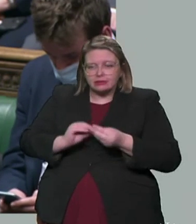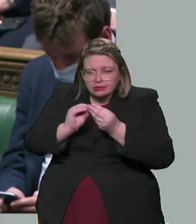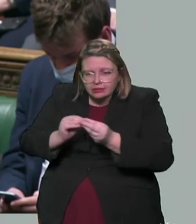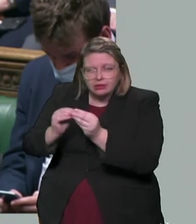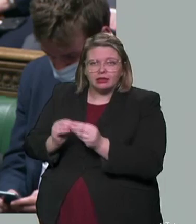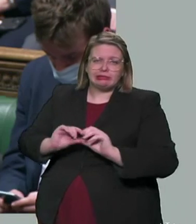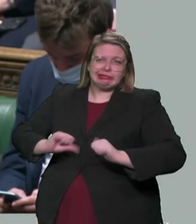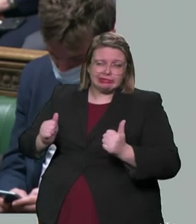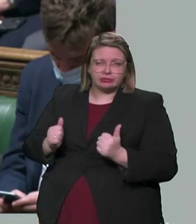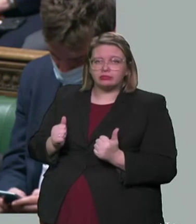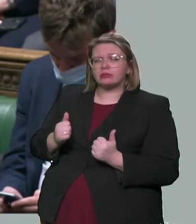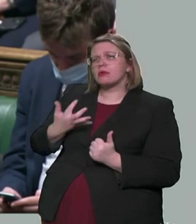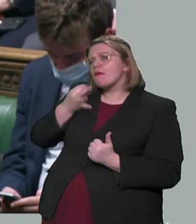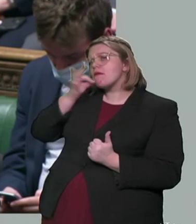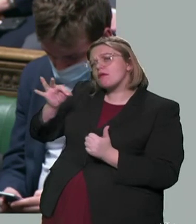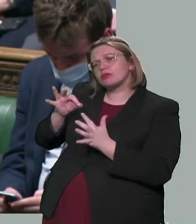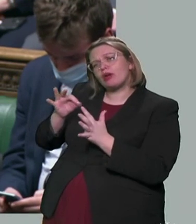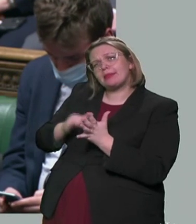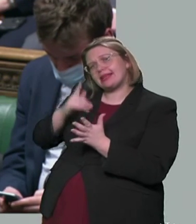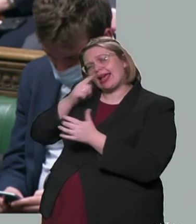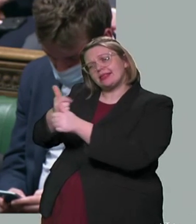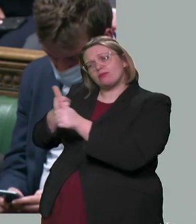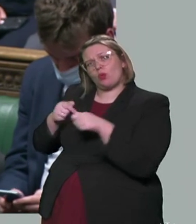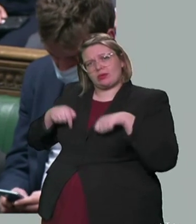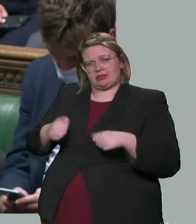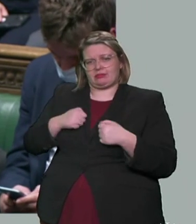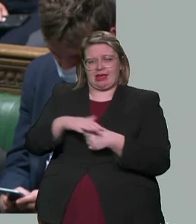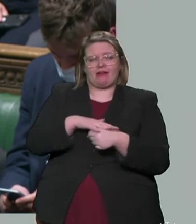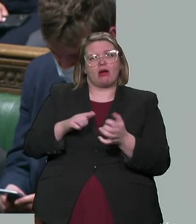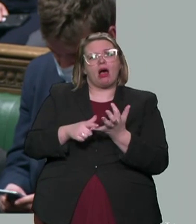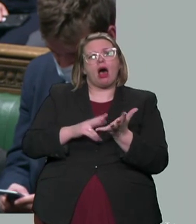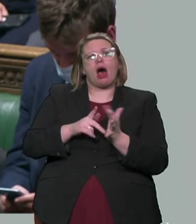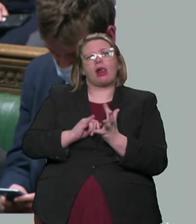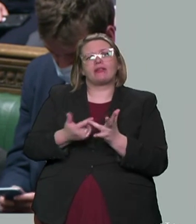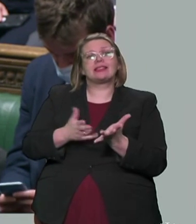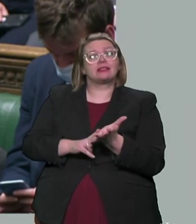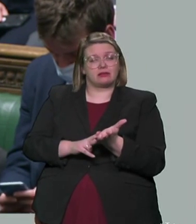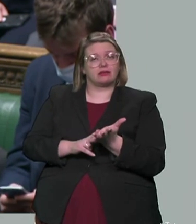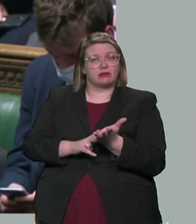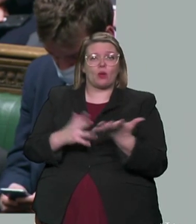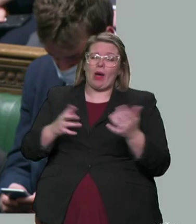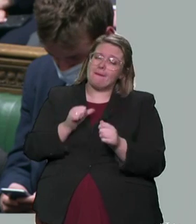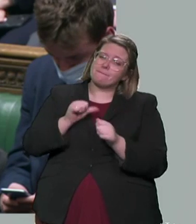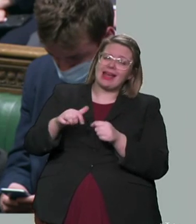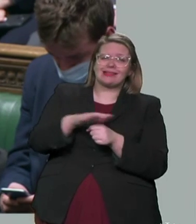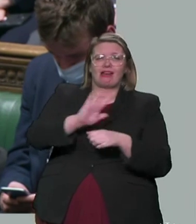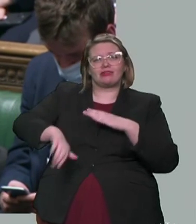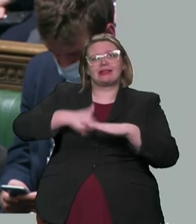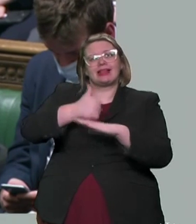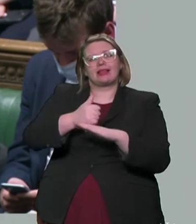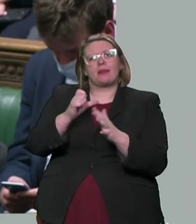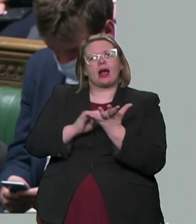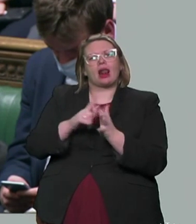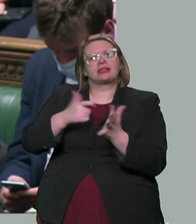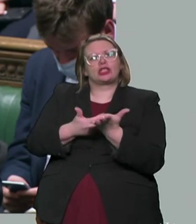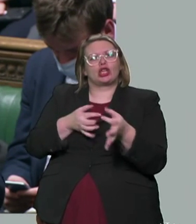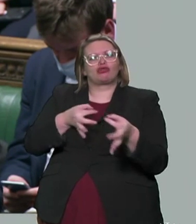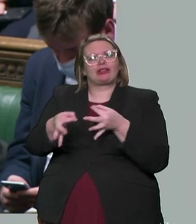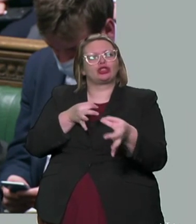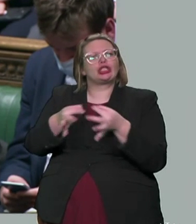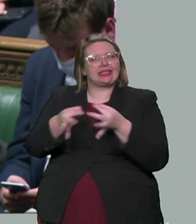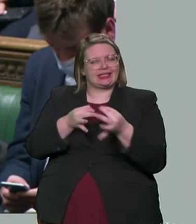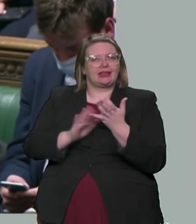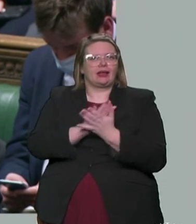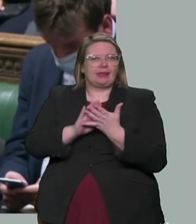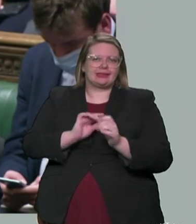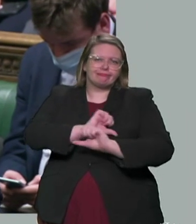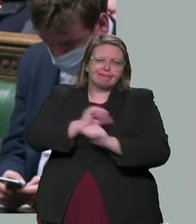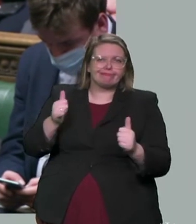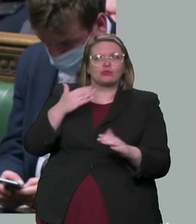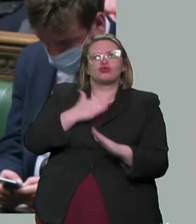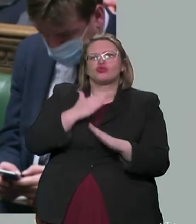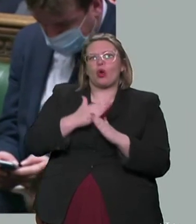With that in mind, will my right honourable Friend back Ulverston as the pioneer place for the cluster strategy to be rolled out, enabling high-wage and high-growth jobs to be based in my constituency?